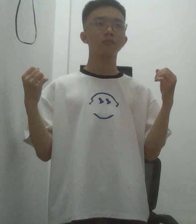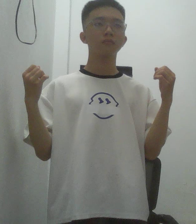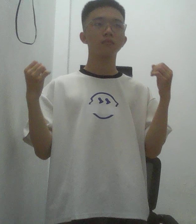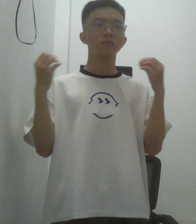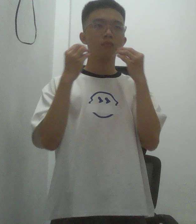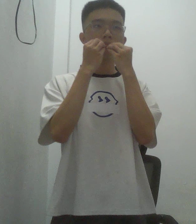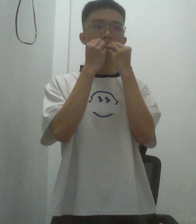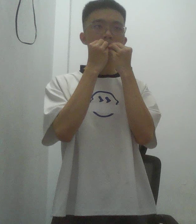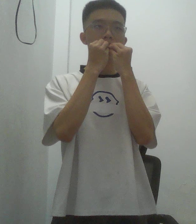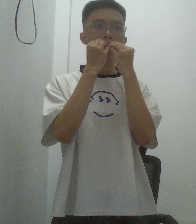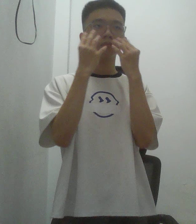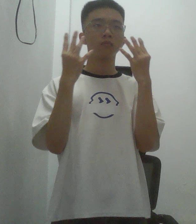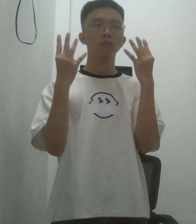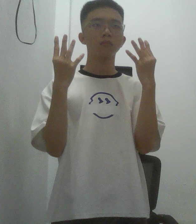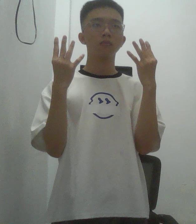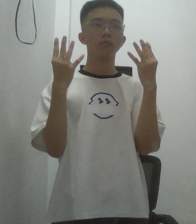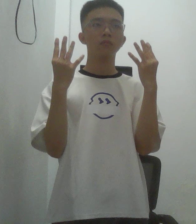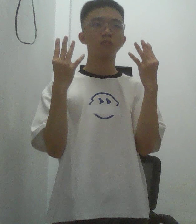cam on